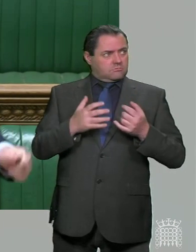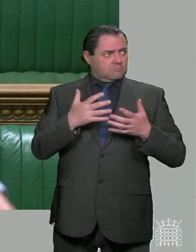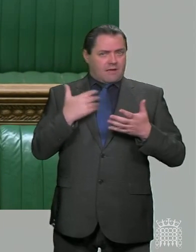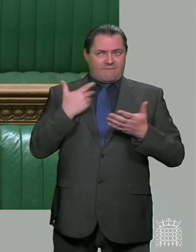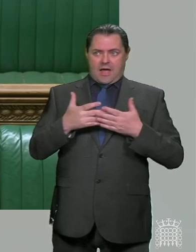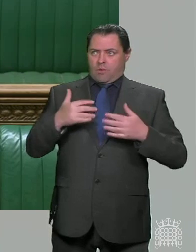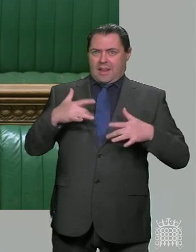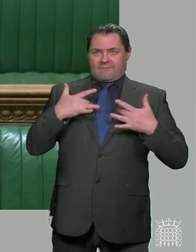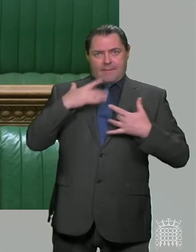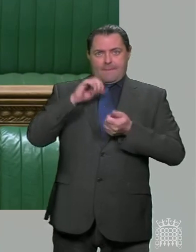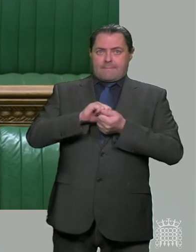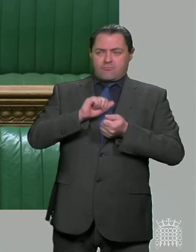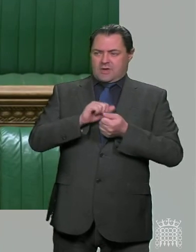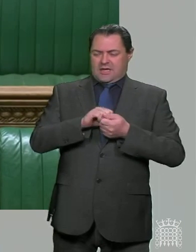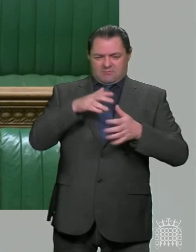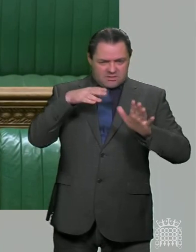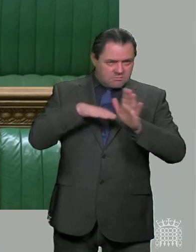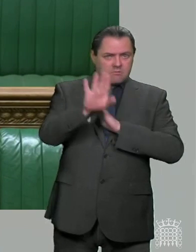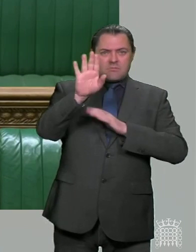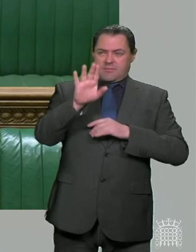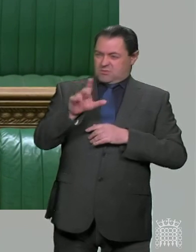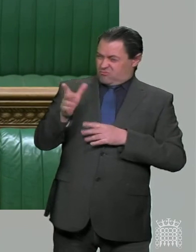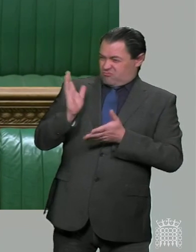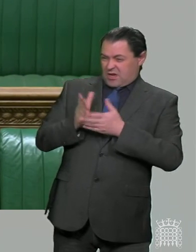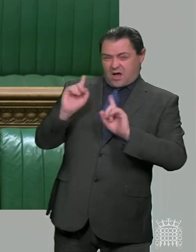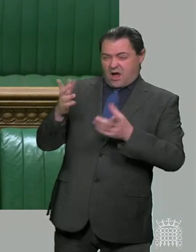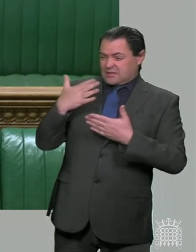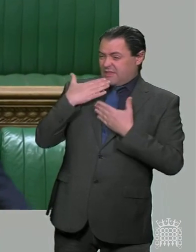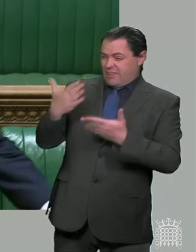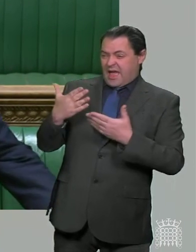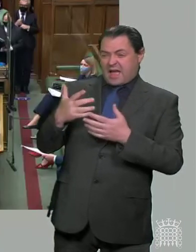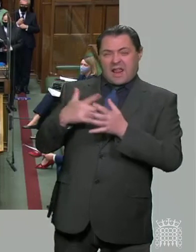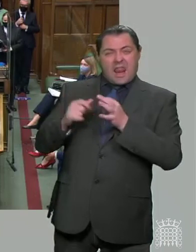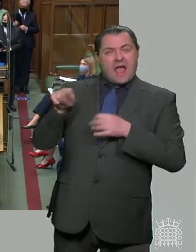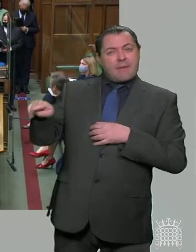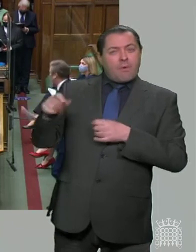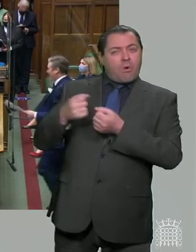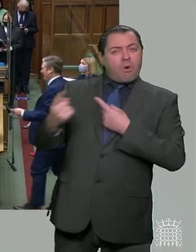We have turned the corner, and it is no thanks to the loyal Opposition.